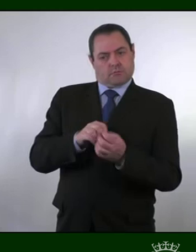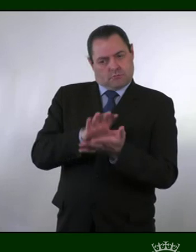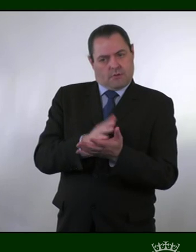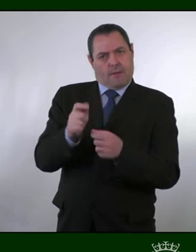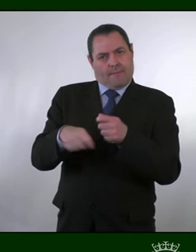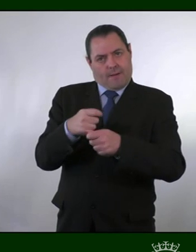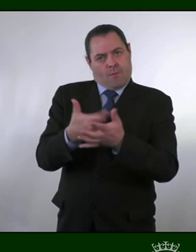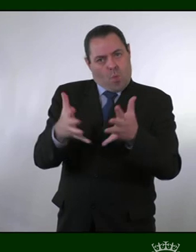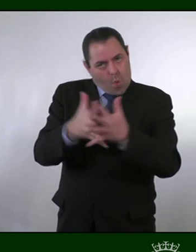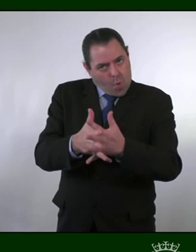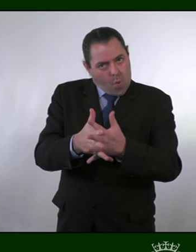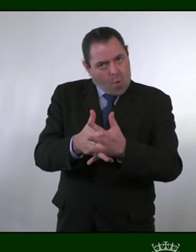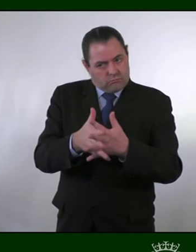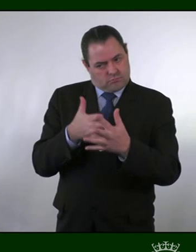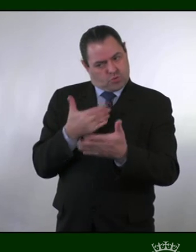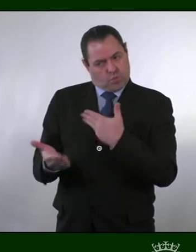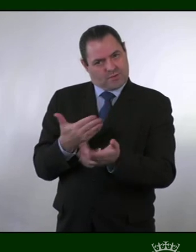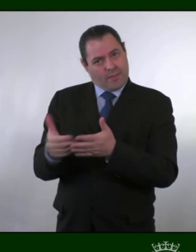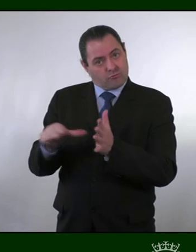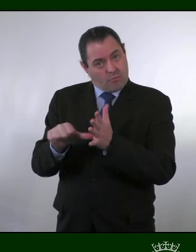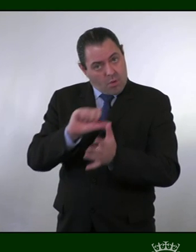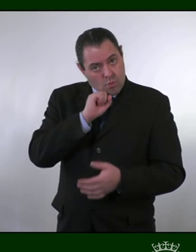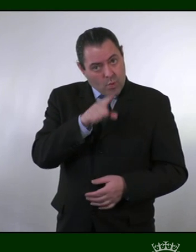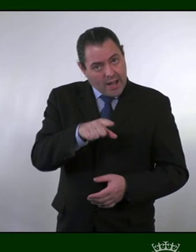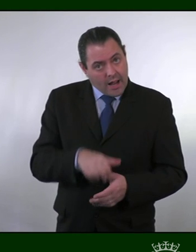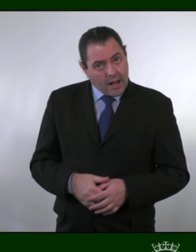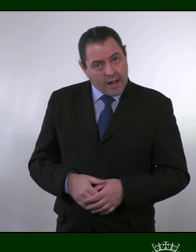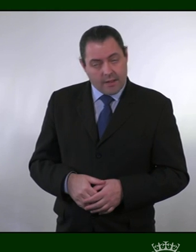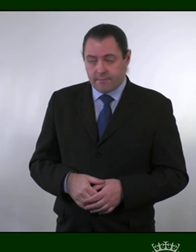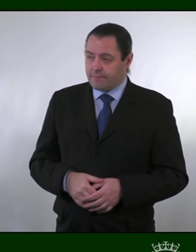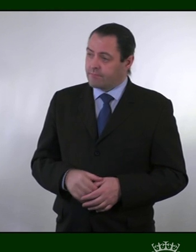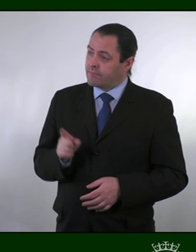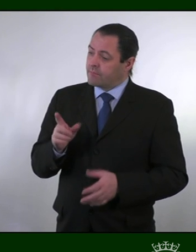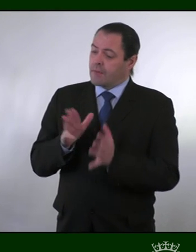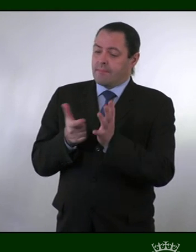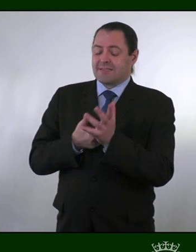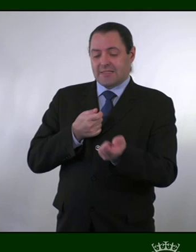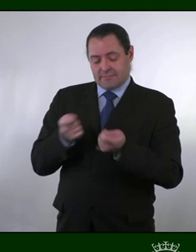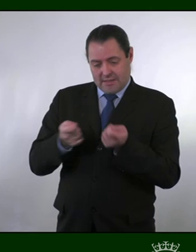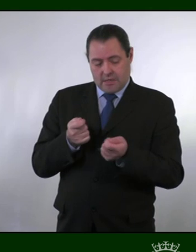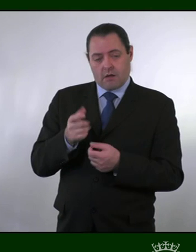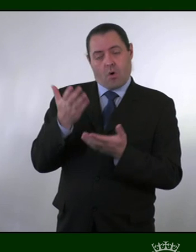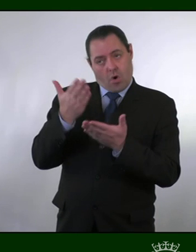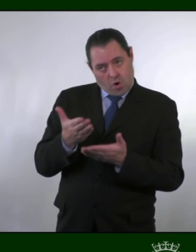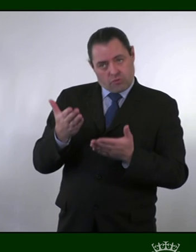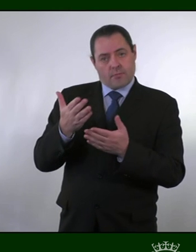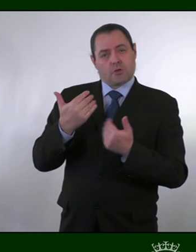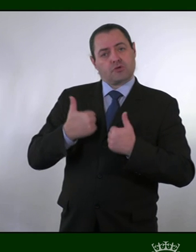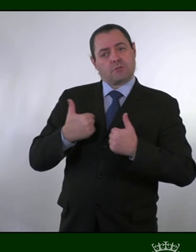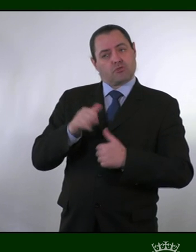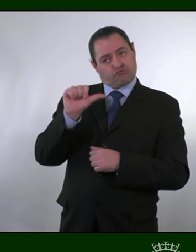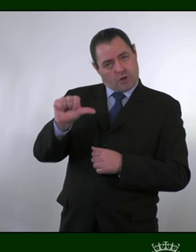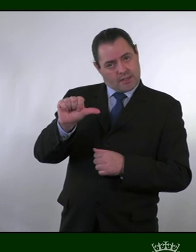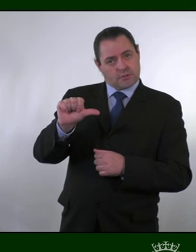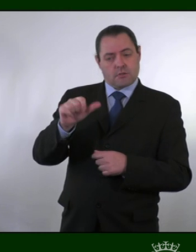The hon. Gentleman is right to raise the issue of food poverty and of poverty generally.